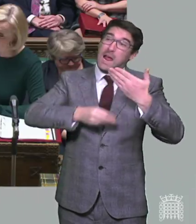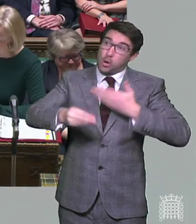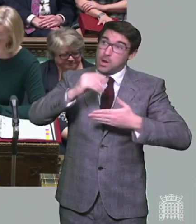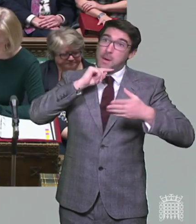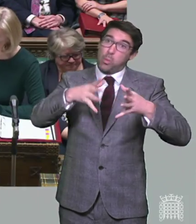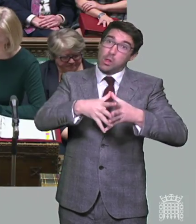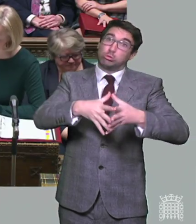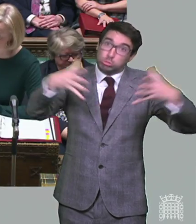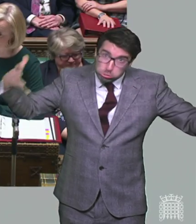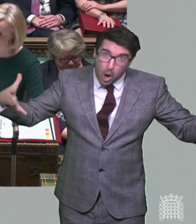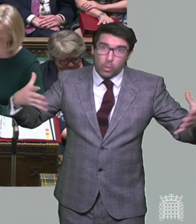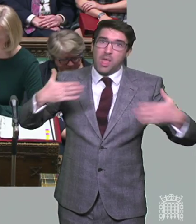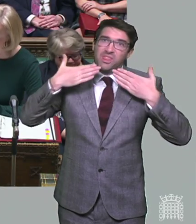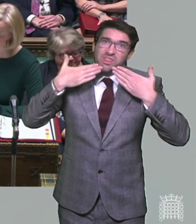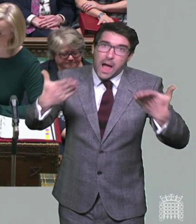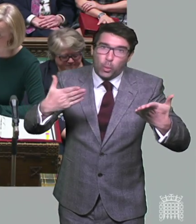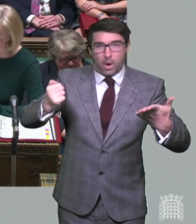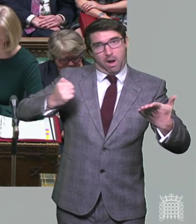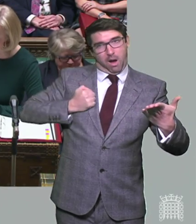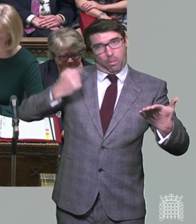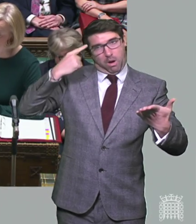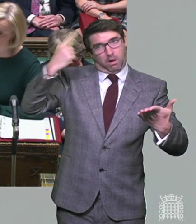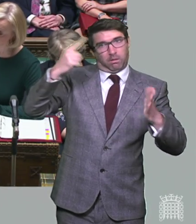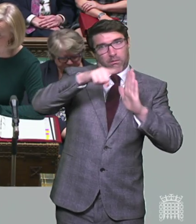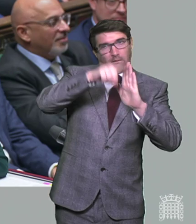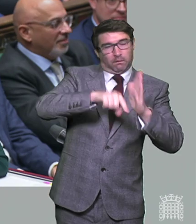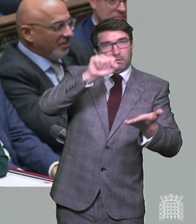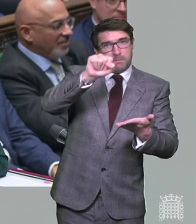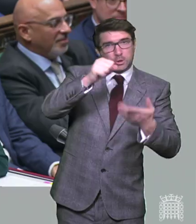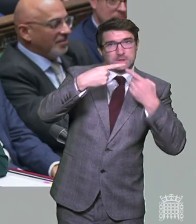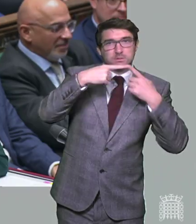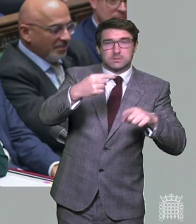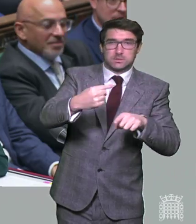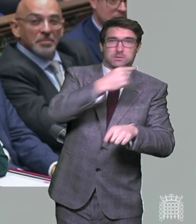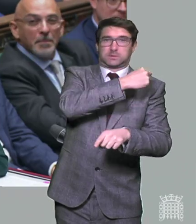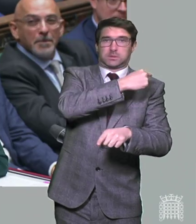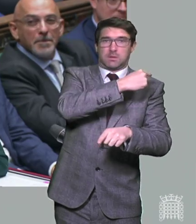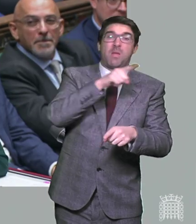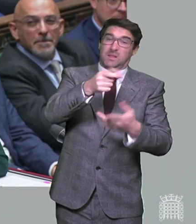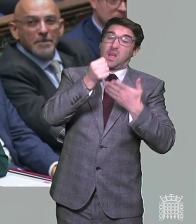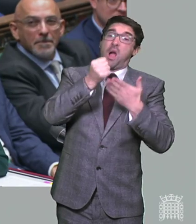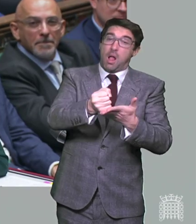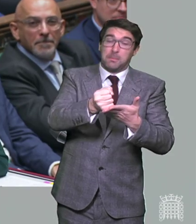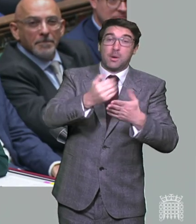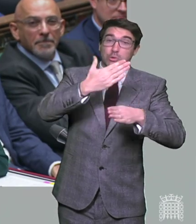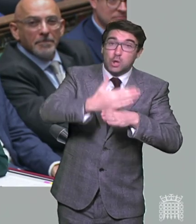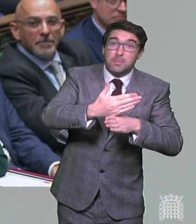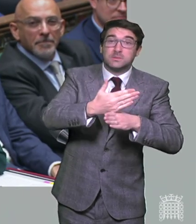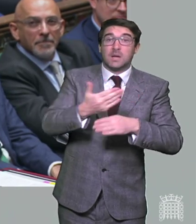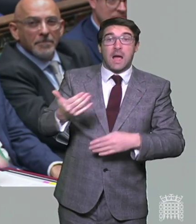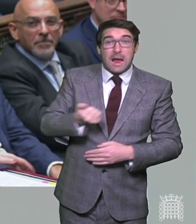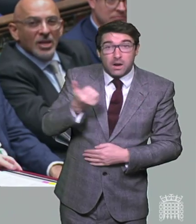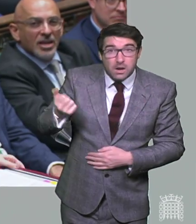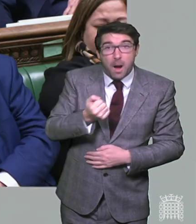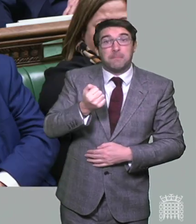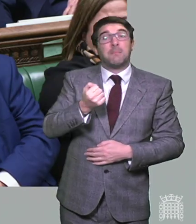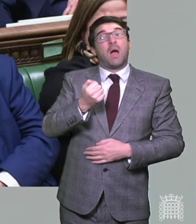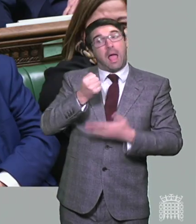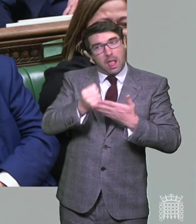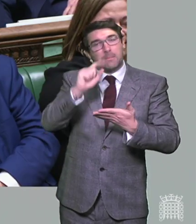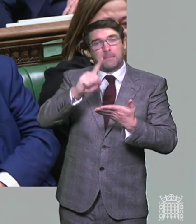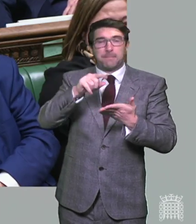That is vital for jobs, opportunities and livelihoods, and helping to make sure that people are able to put food on the table.